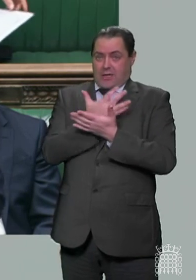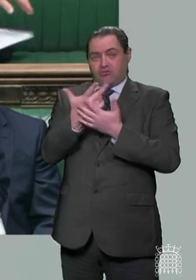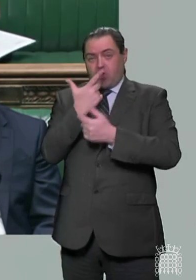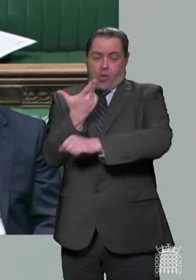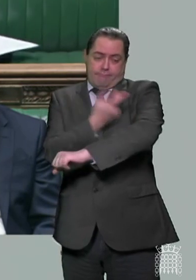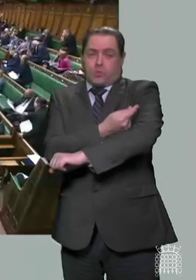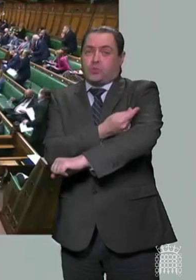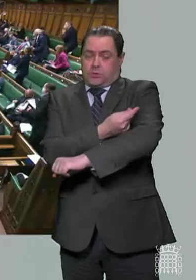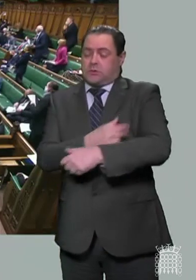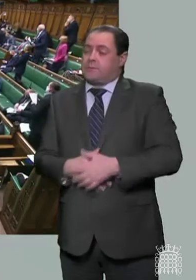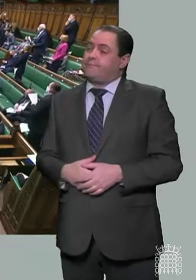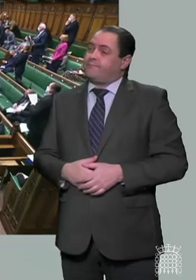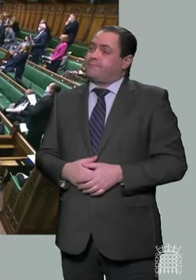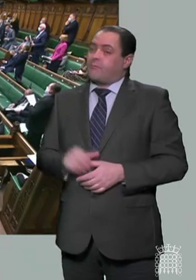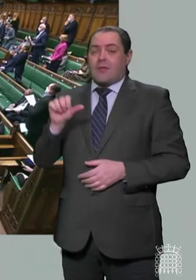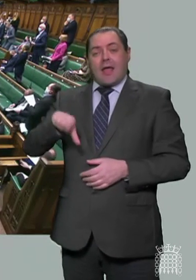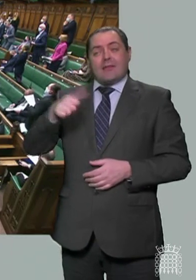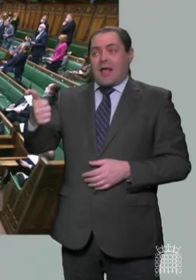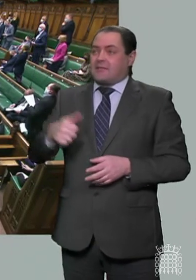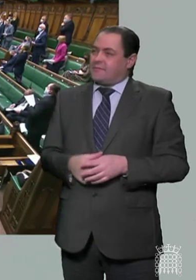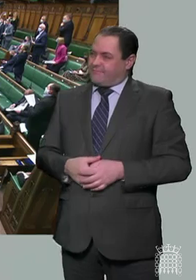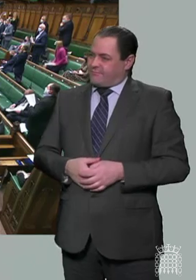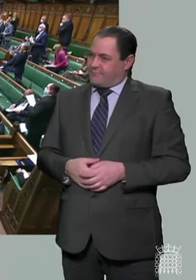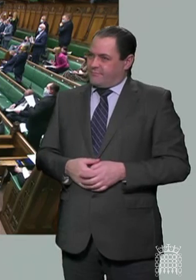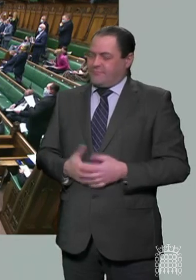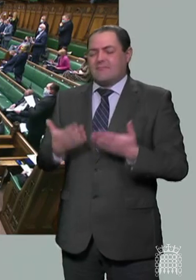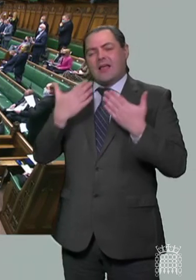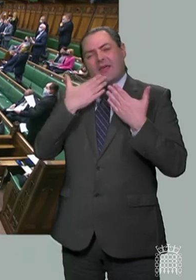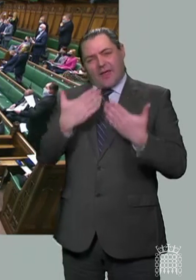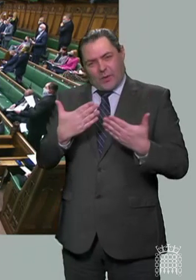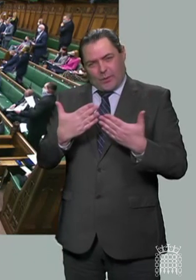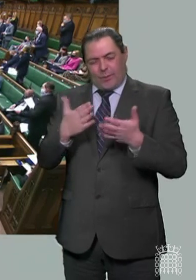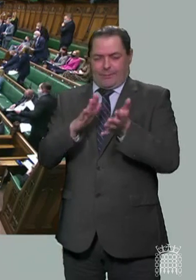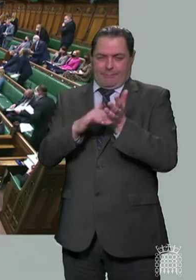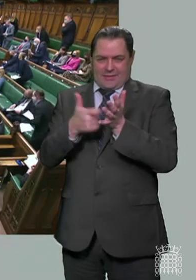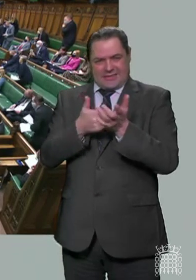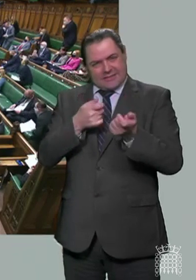That is the most important thing we can do.